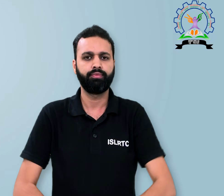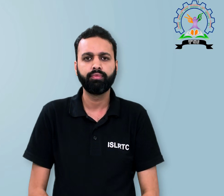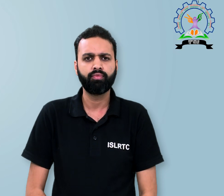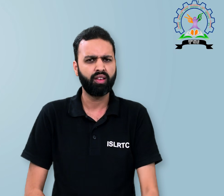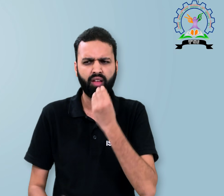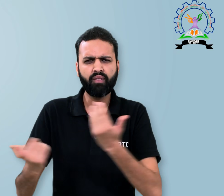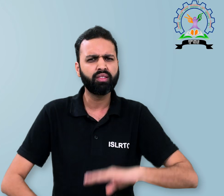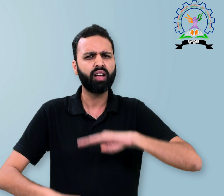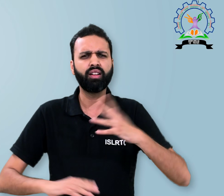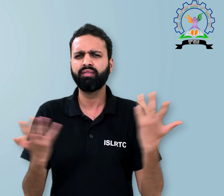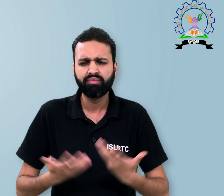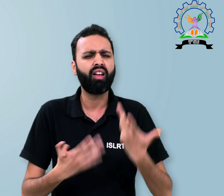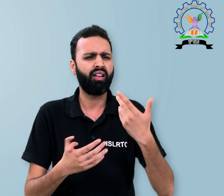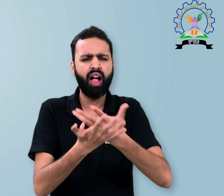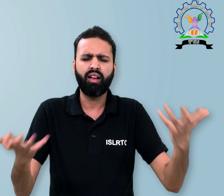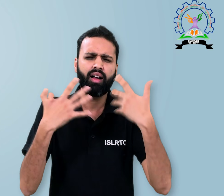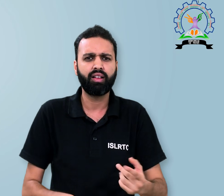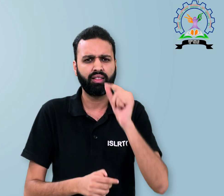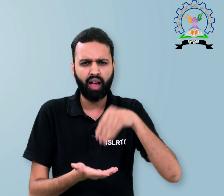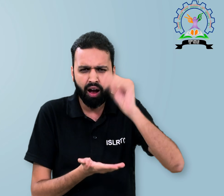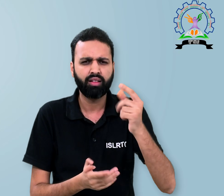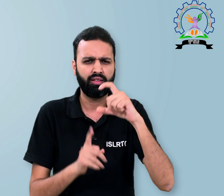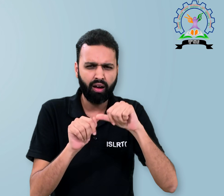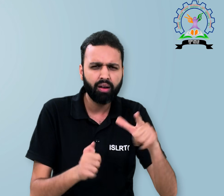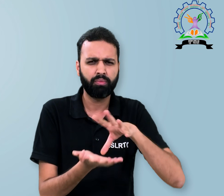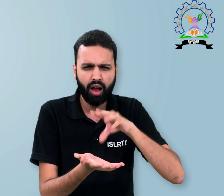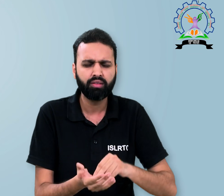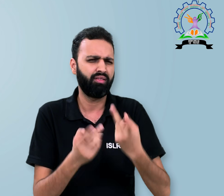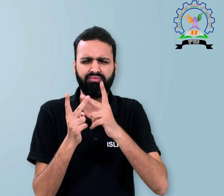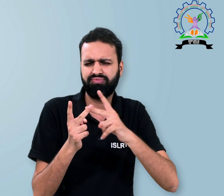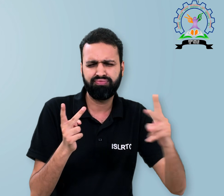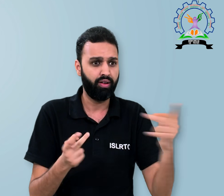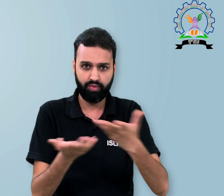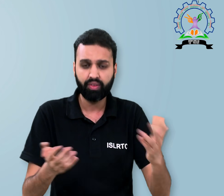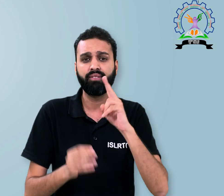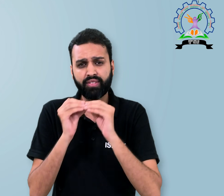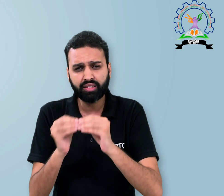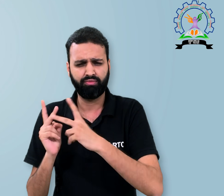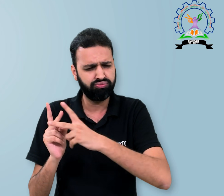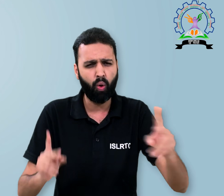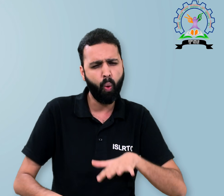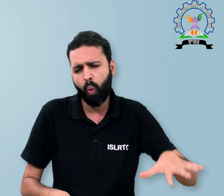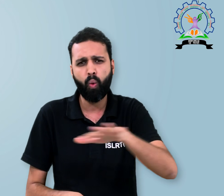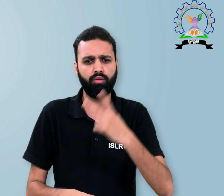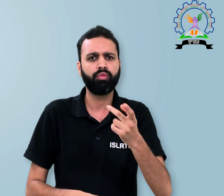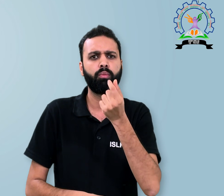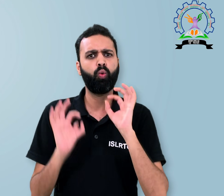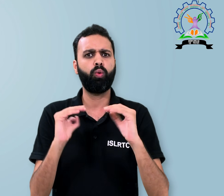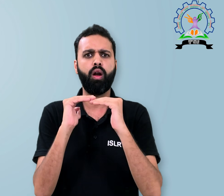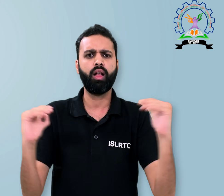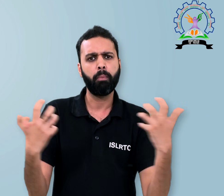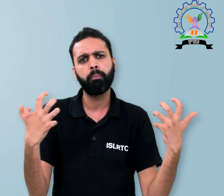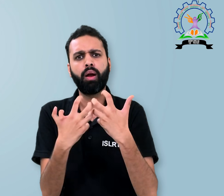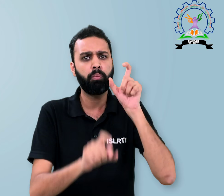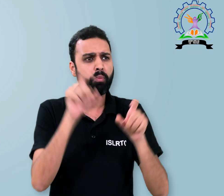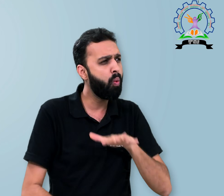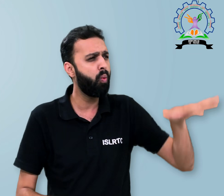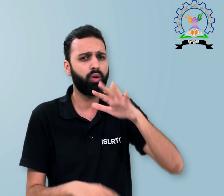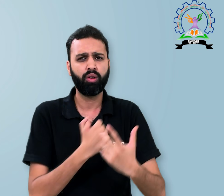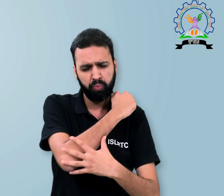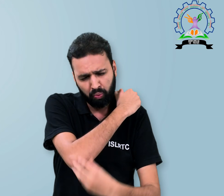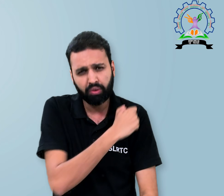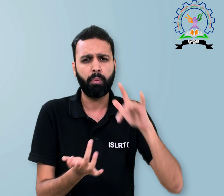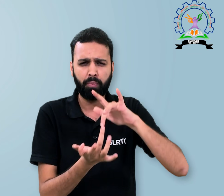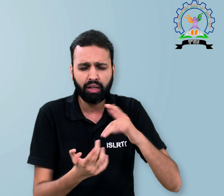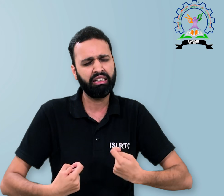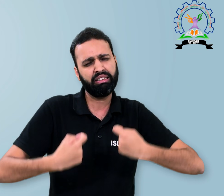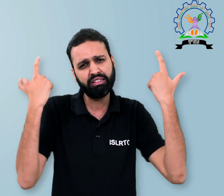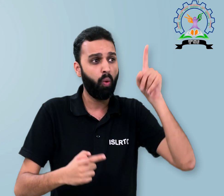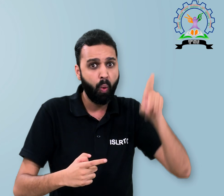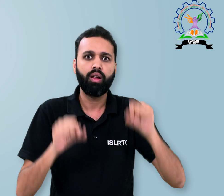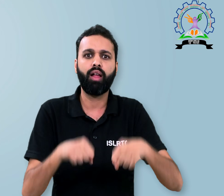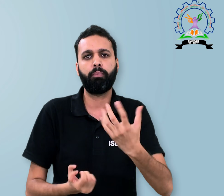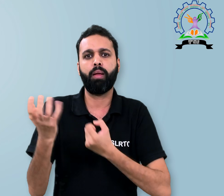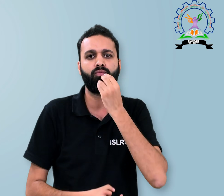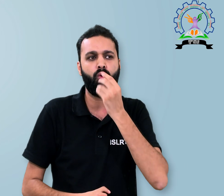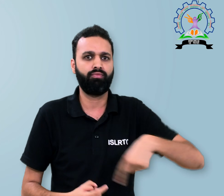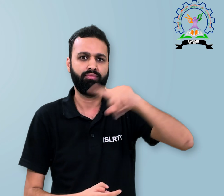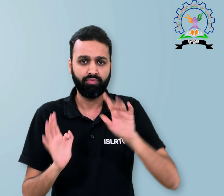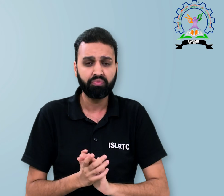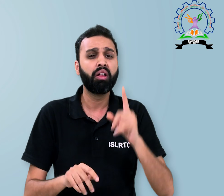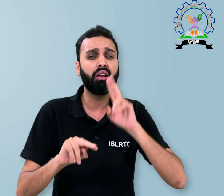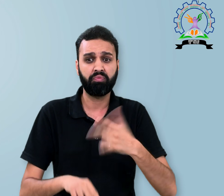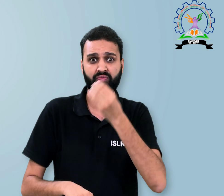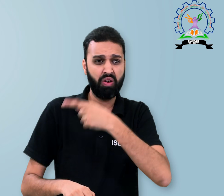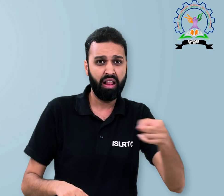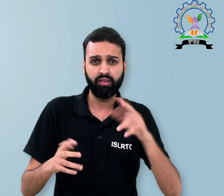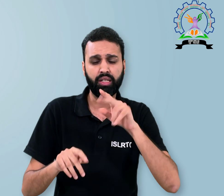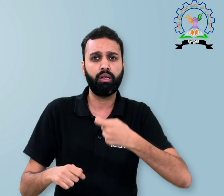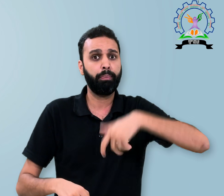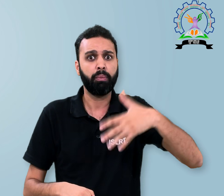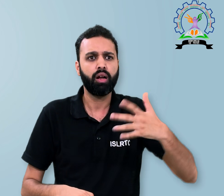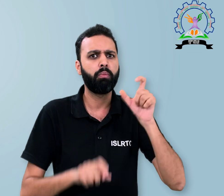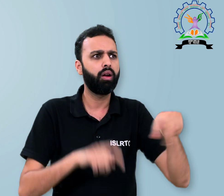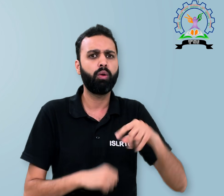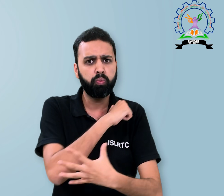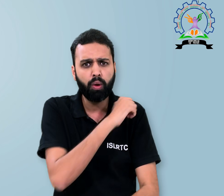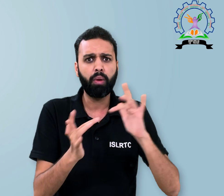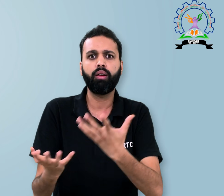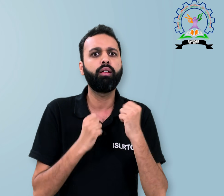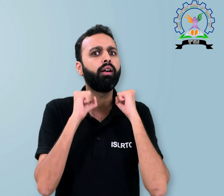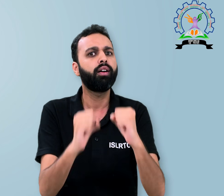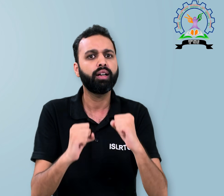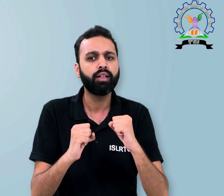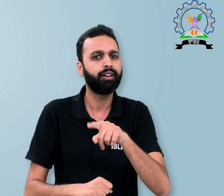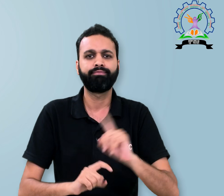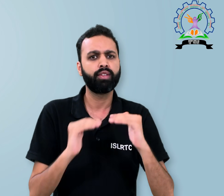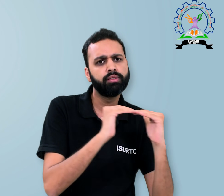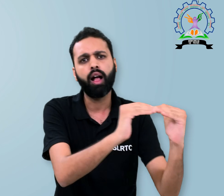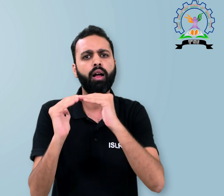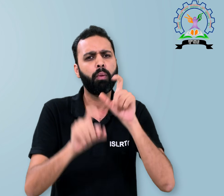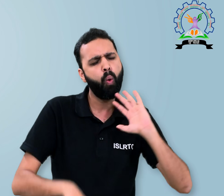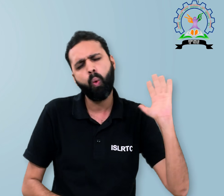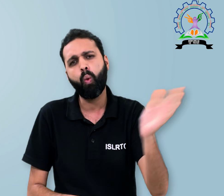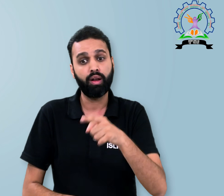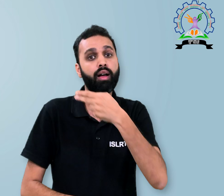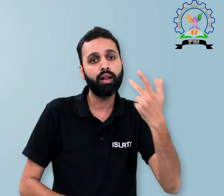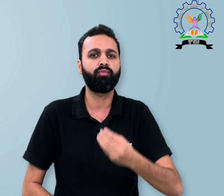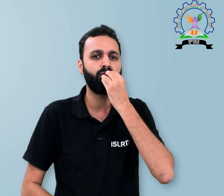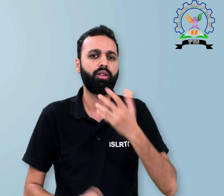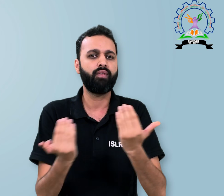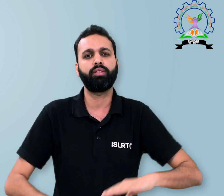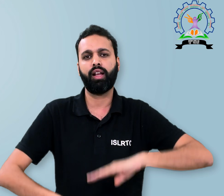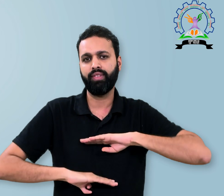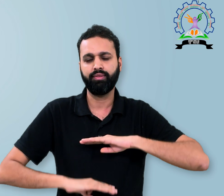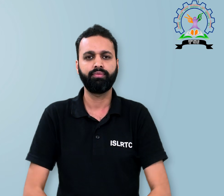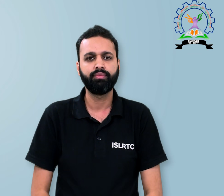Food security refers to availability, accessibility and affordability of food to all people at all times.